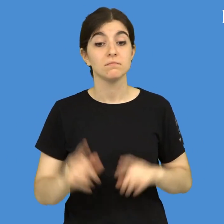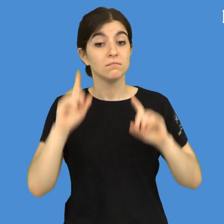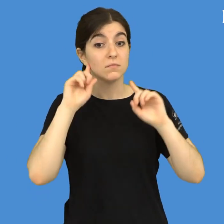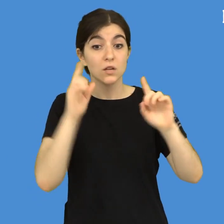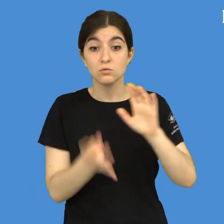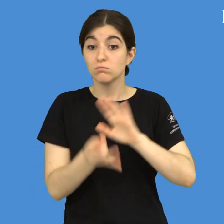caso